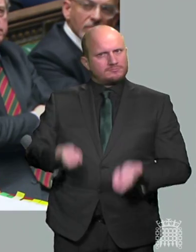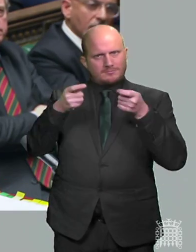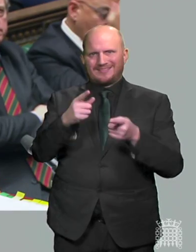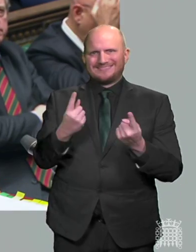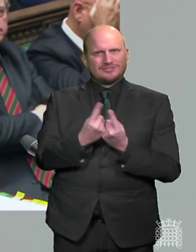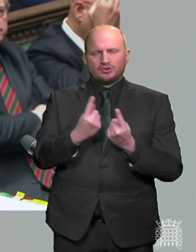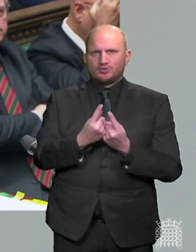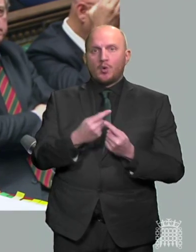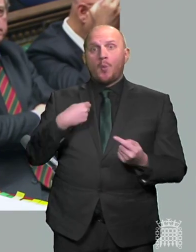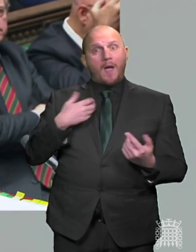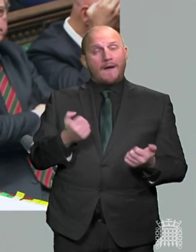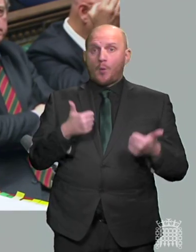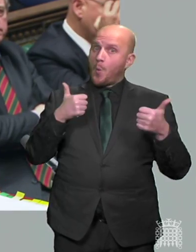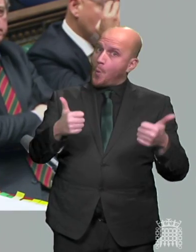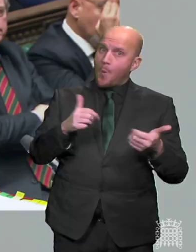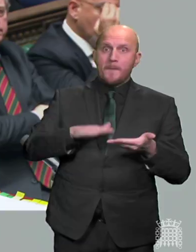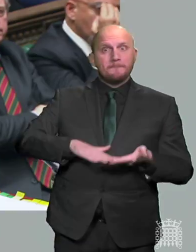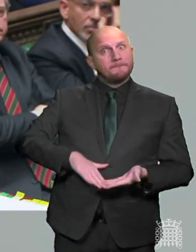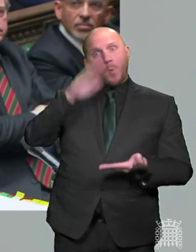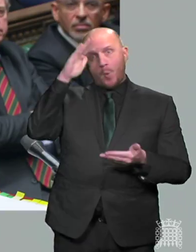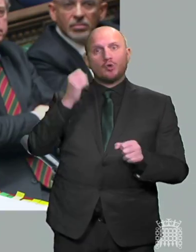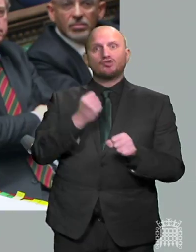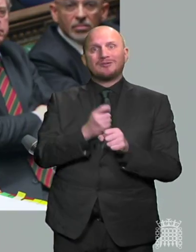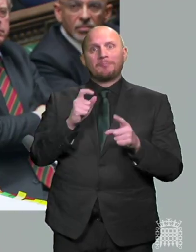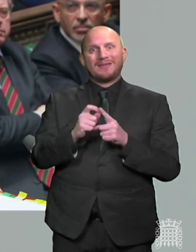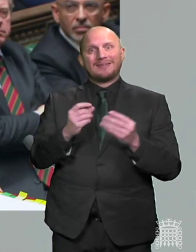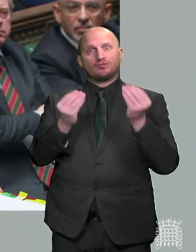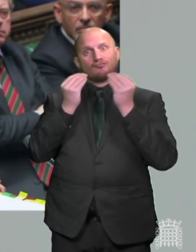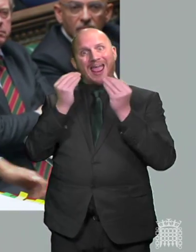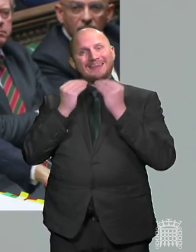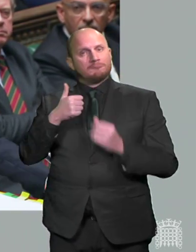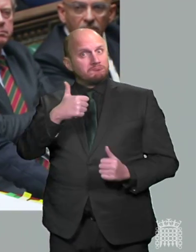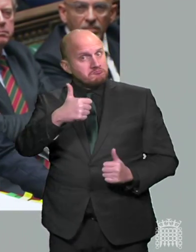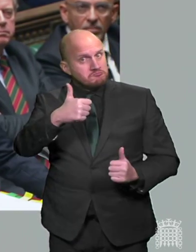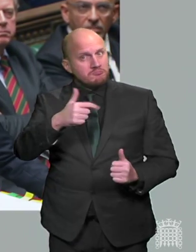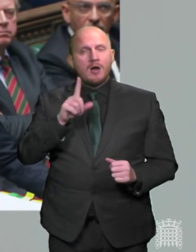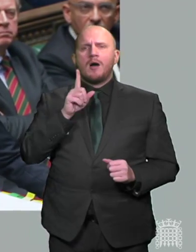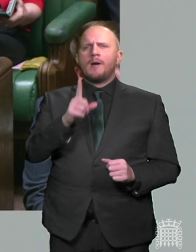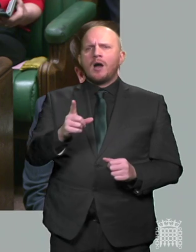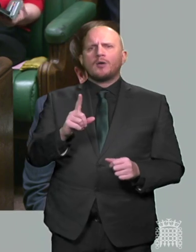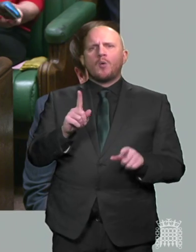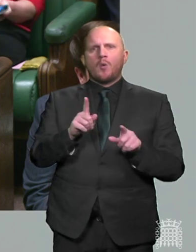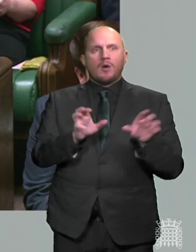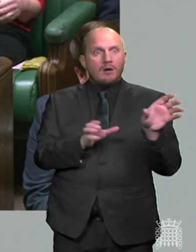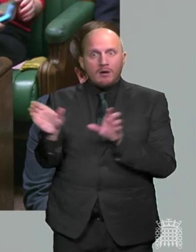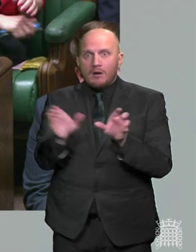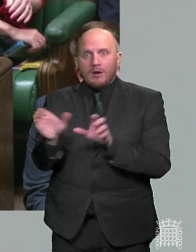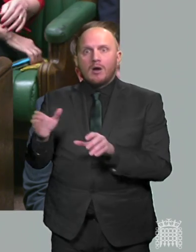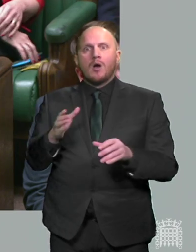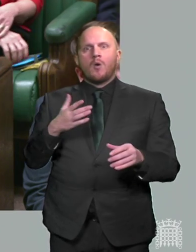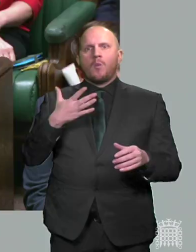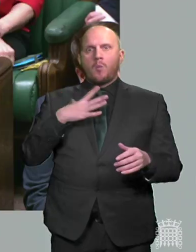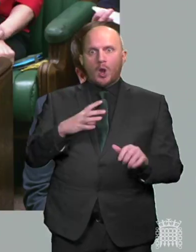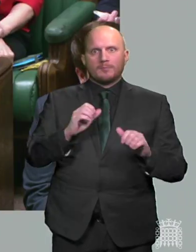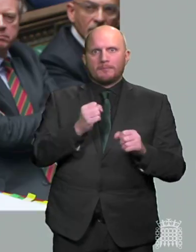We do have record numbers of GPs in training at the moment, and we are also making sure that we support primary care appointments and access.